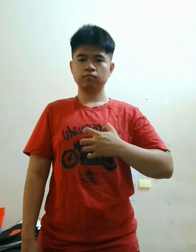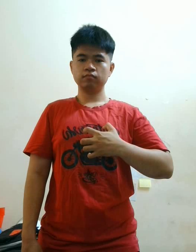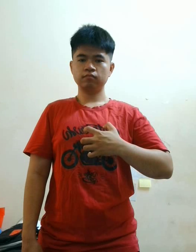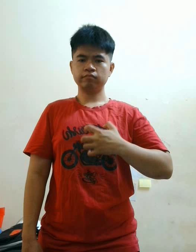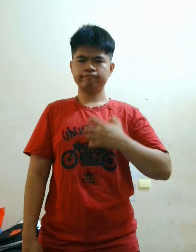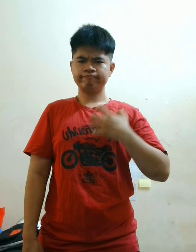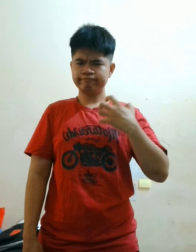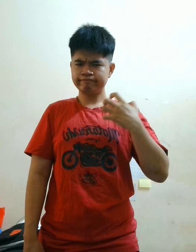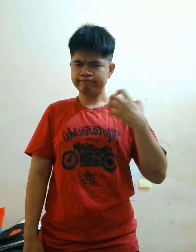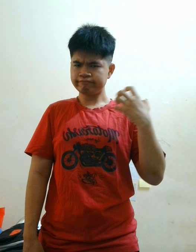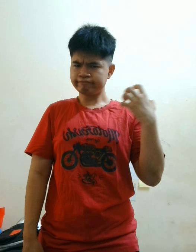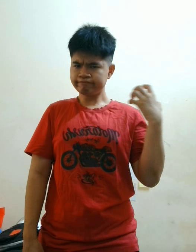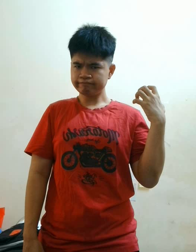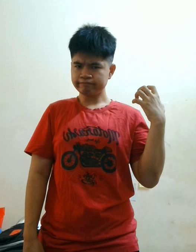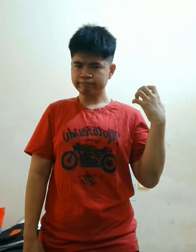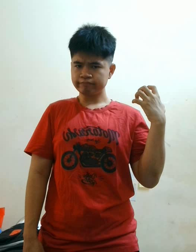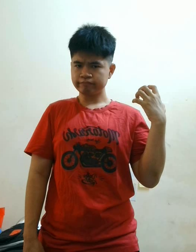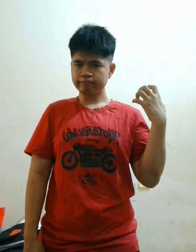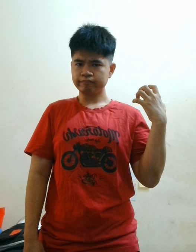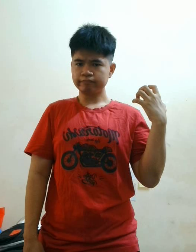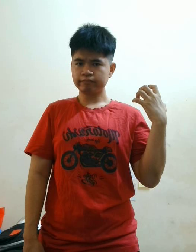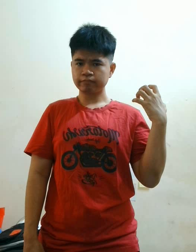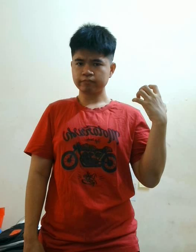tuc gian